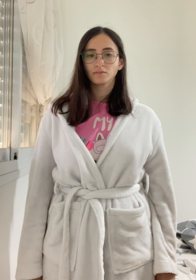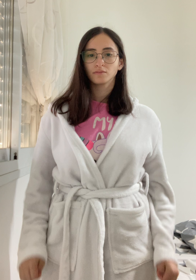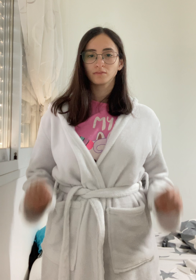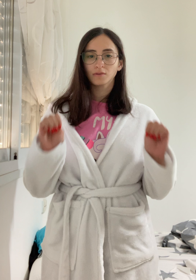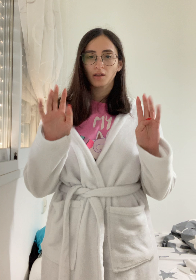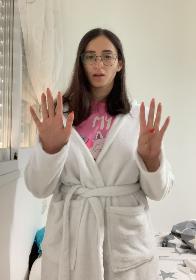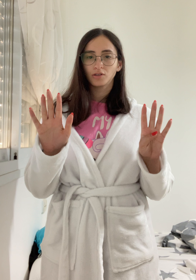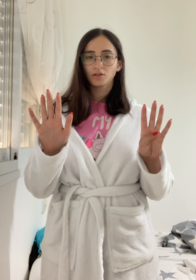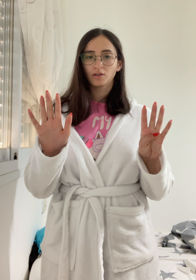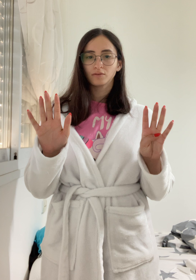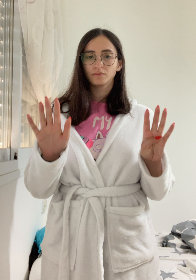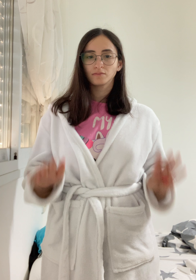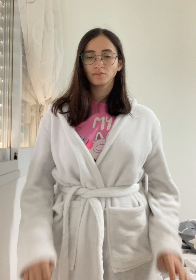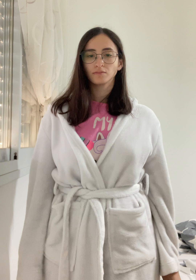תשע